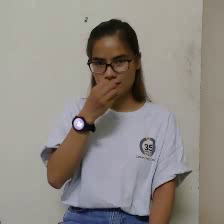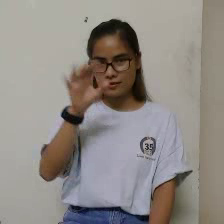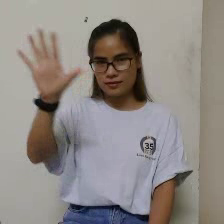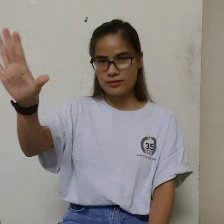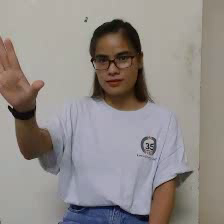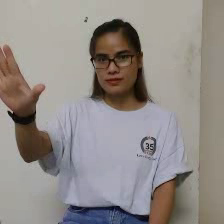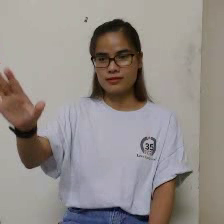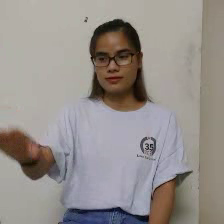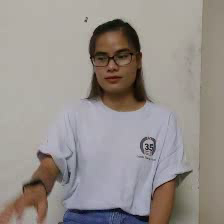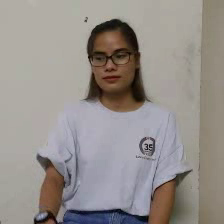Khai báo